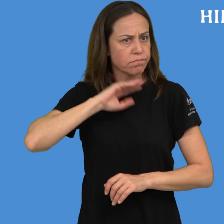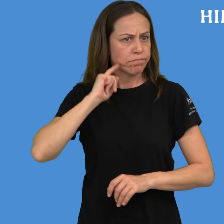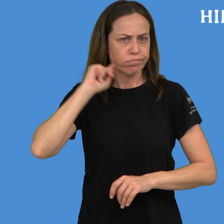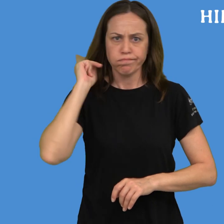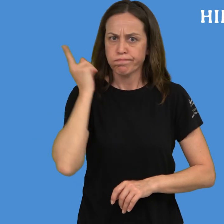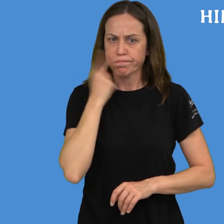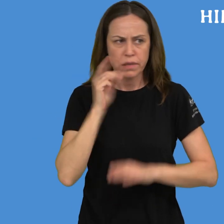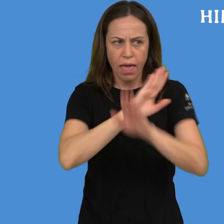descubrir